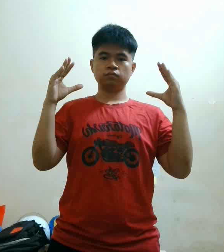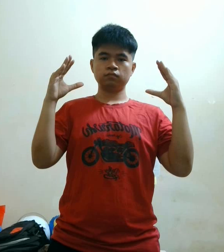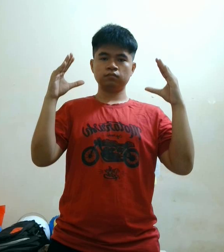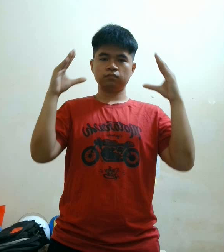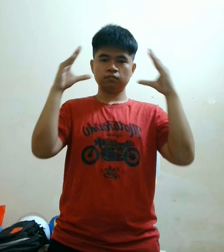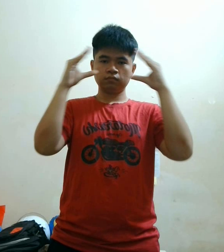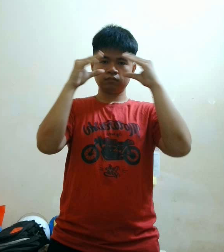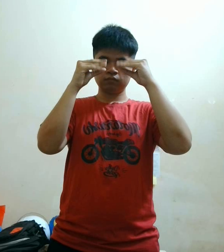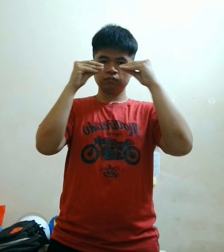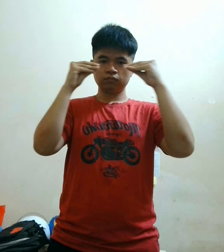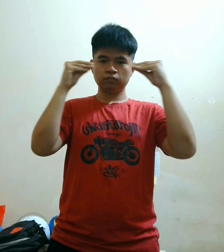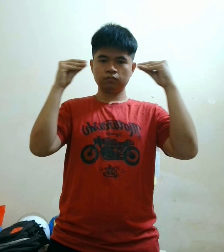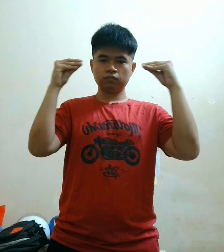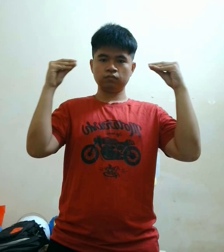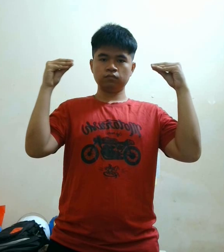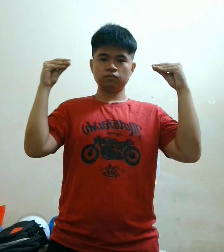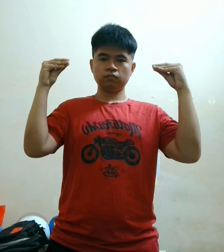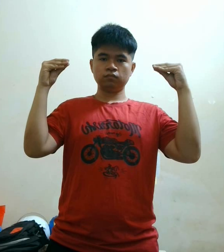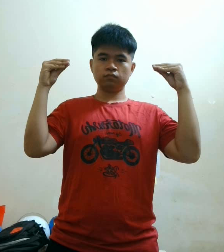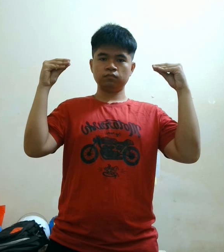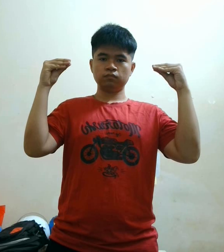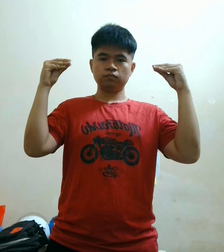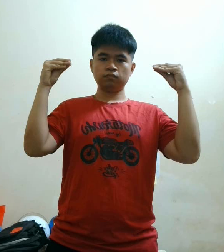buoi toi